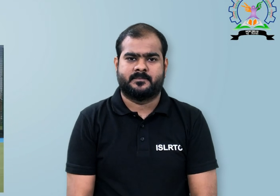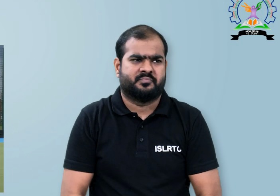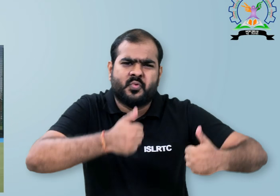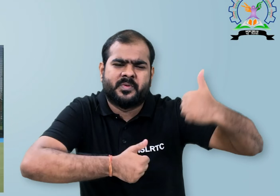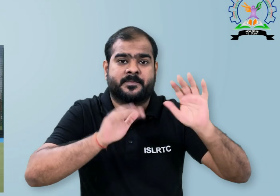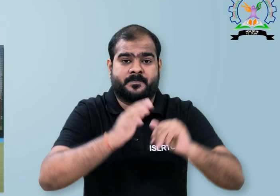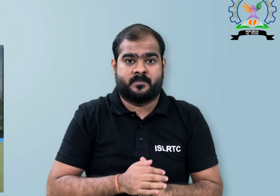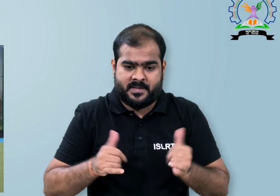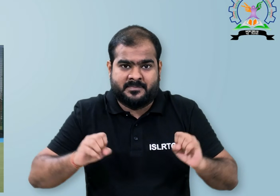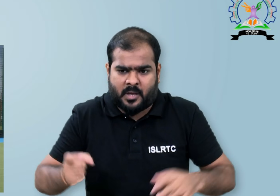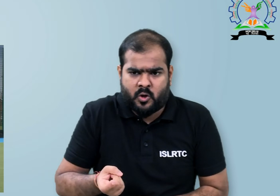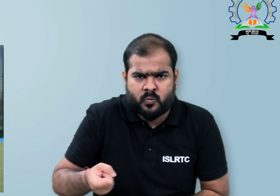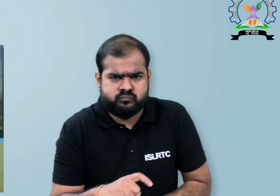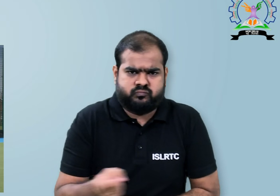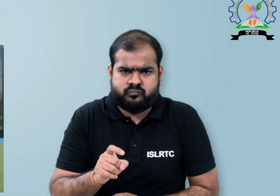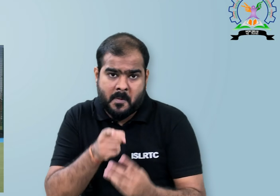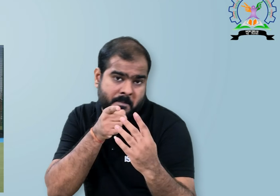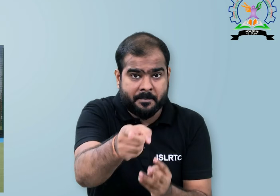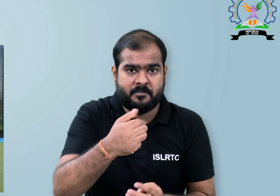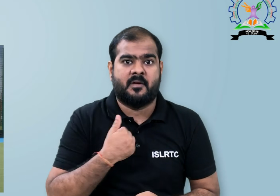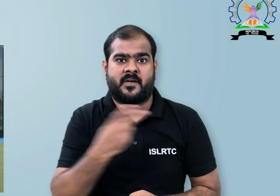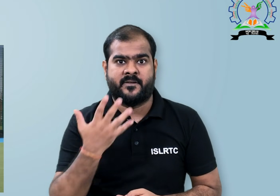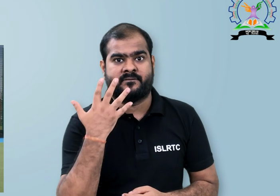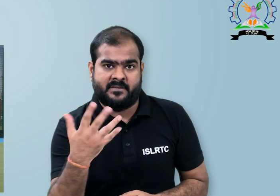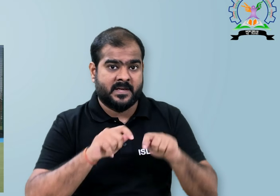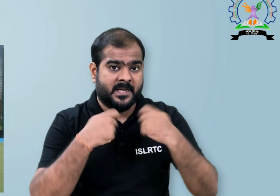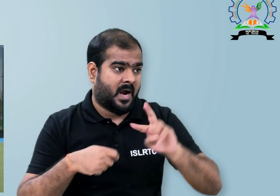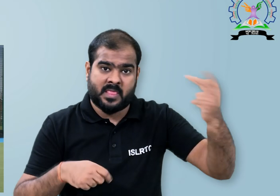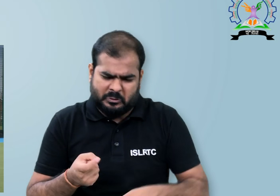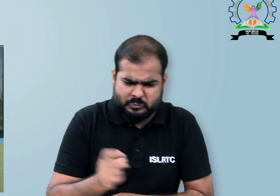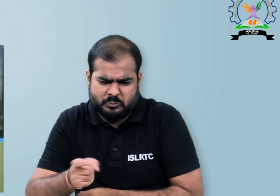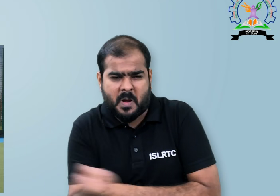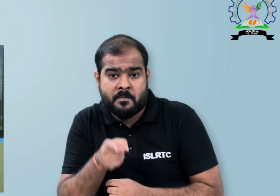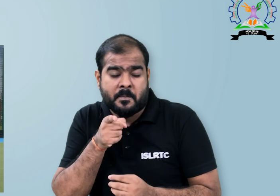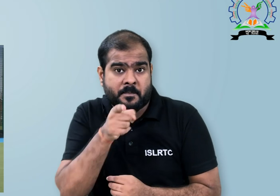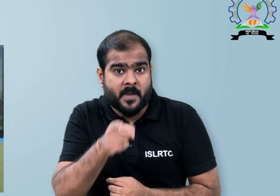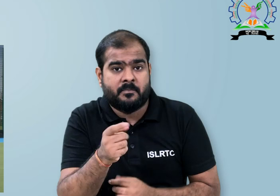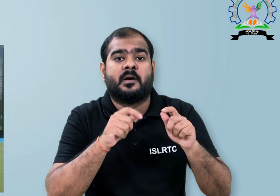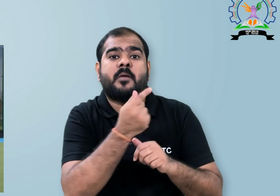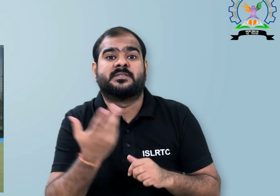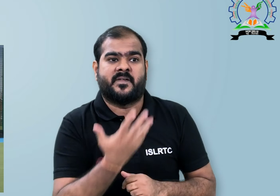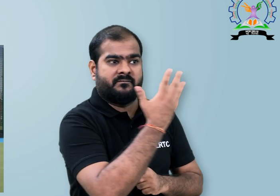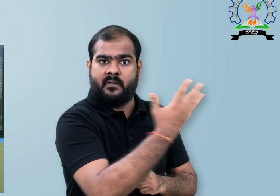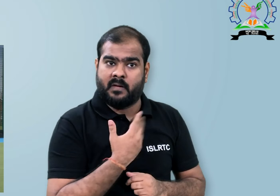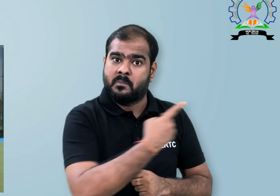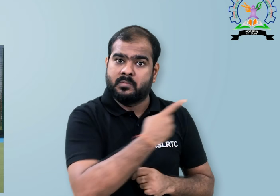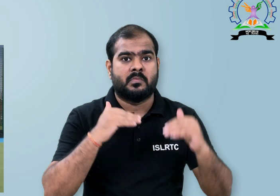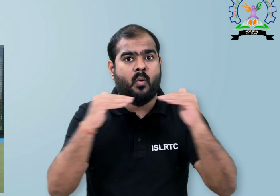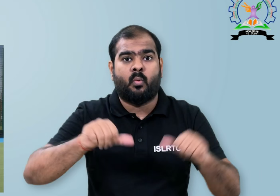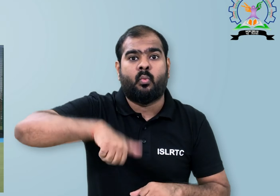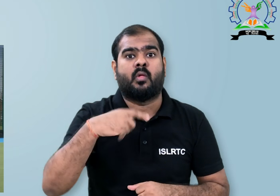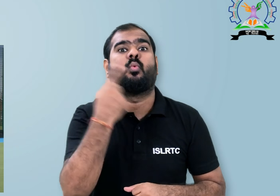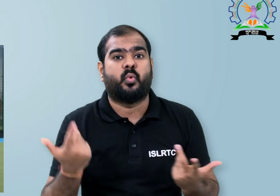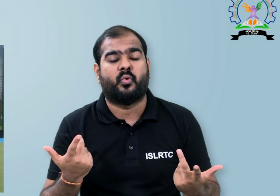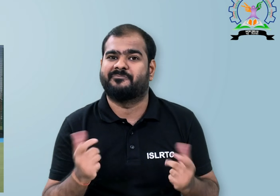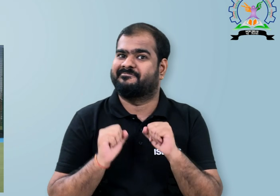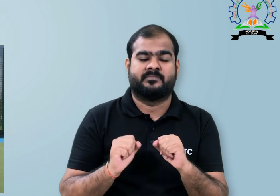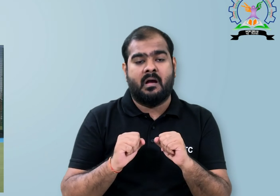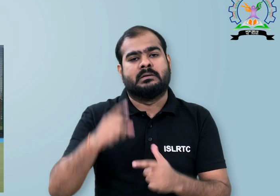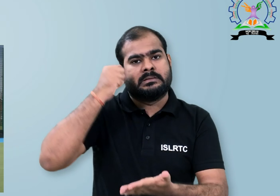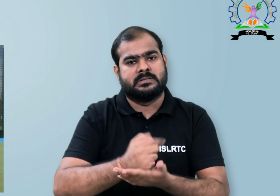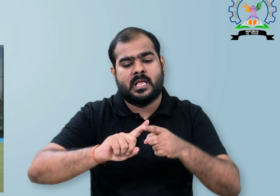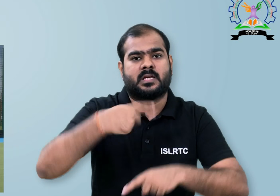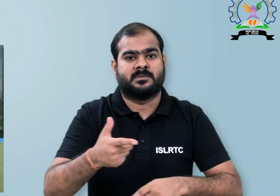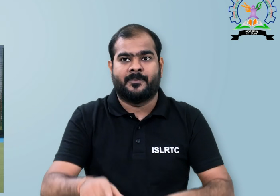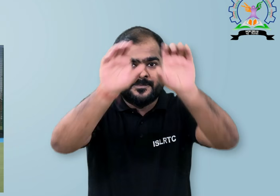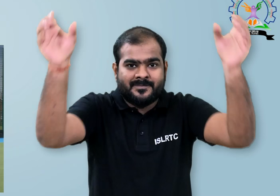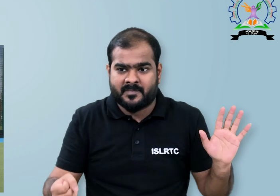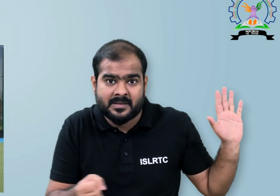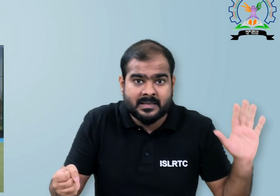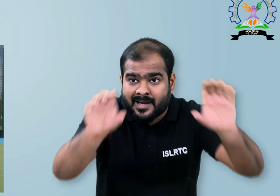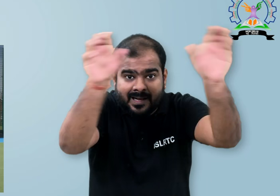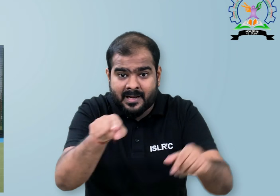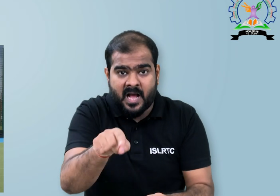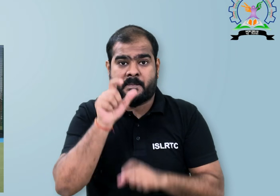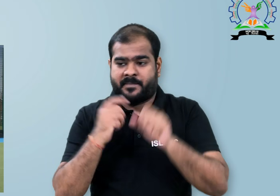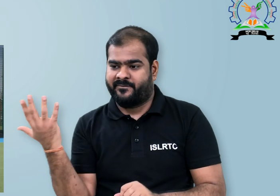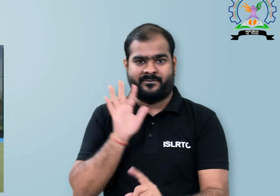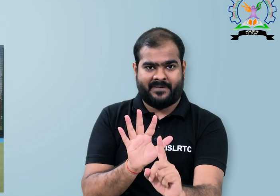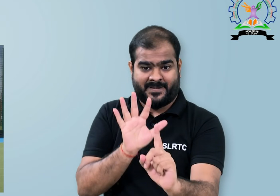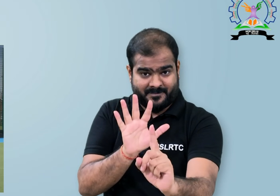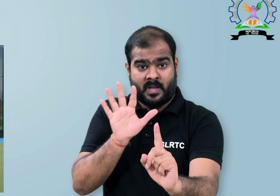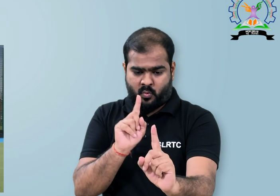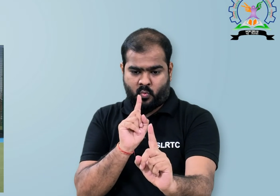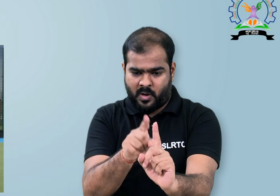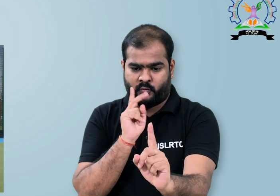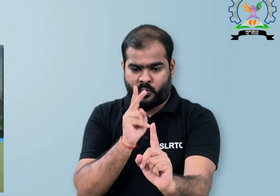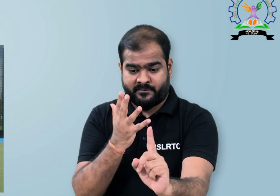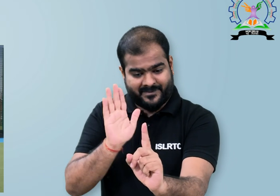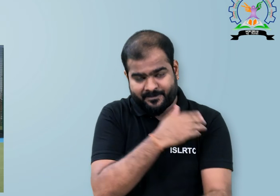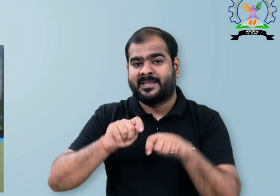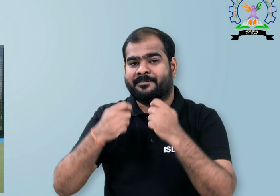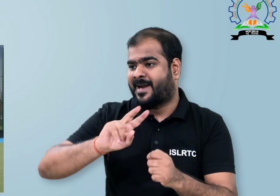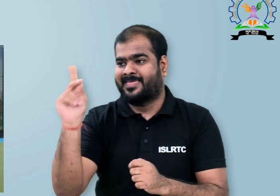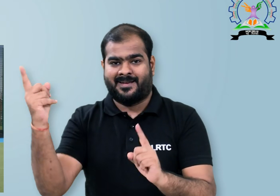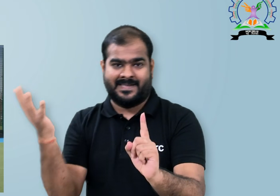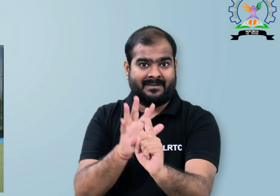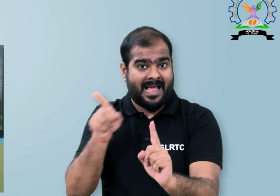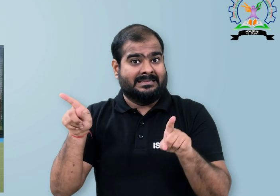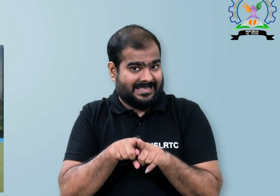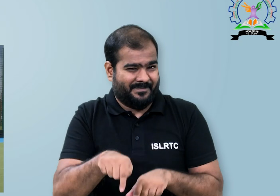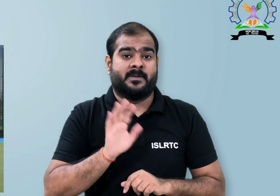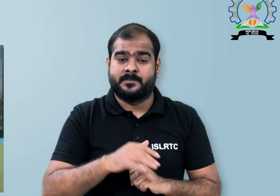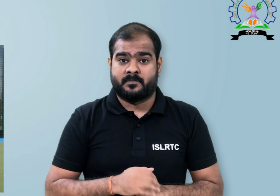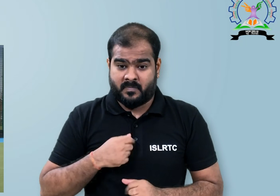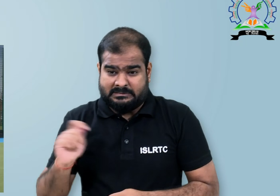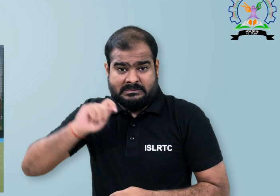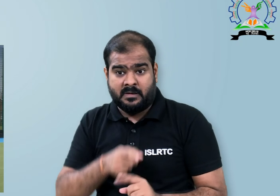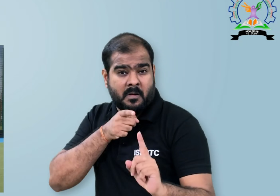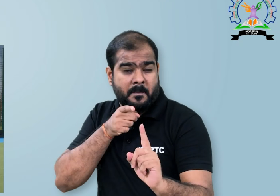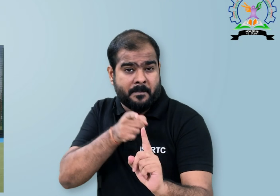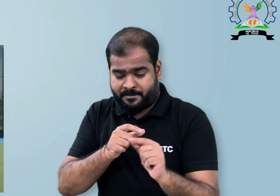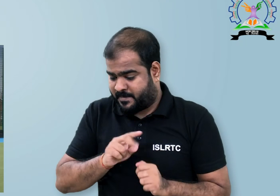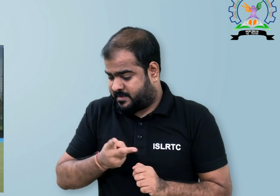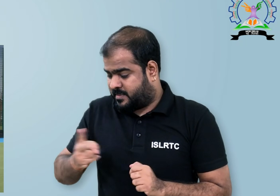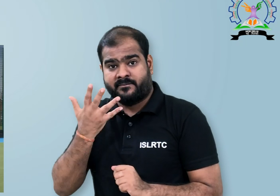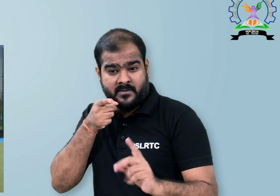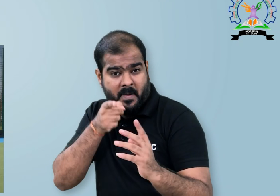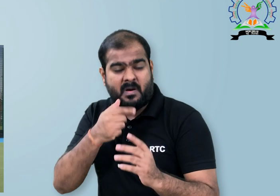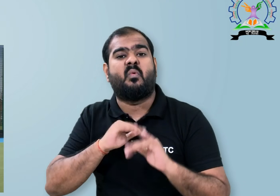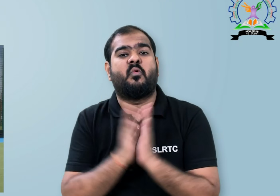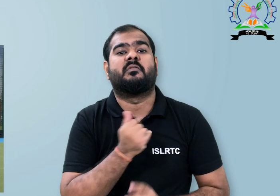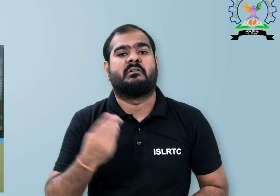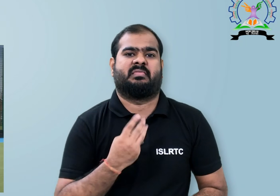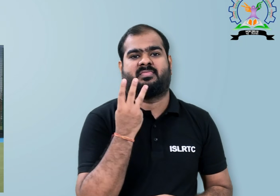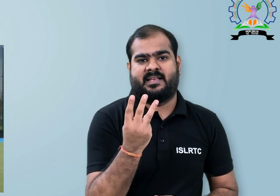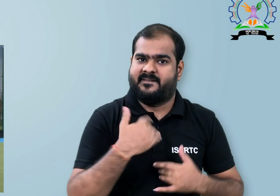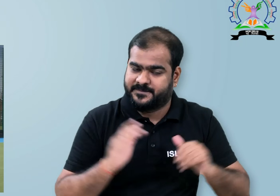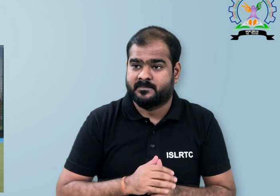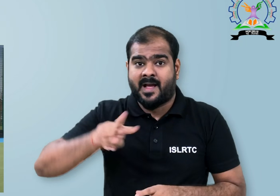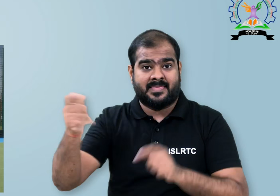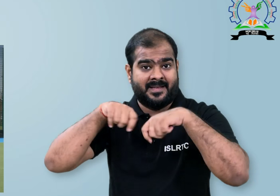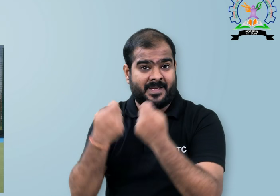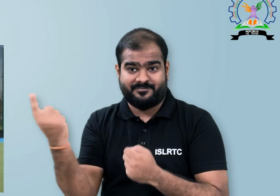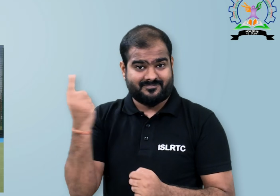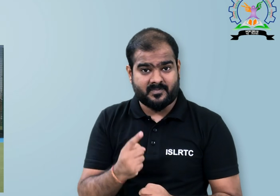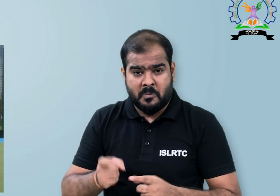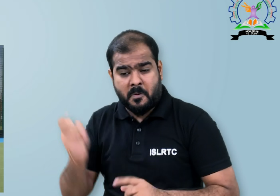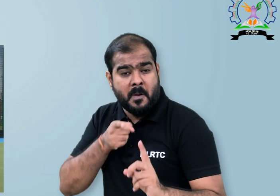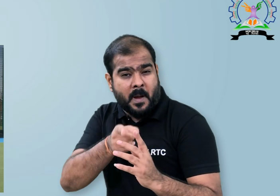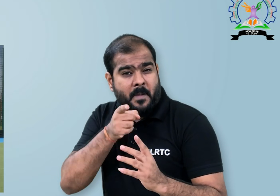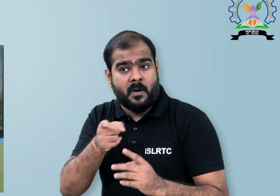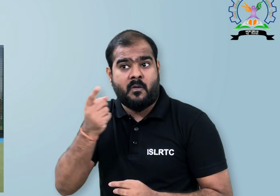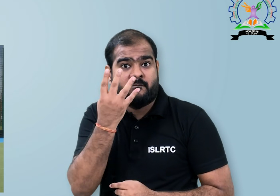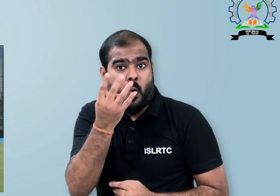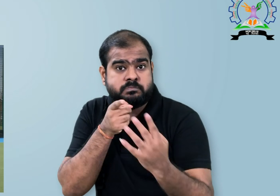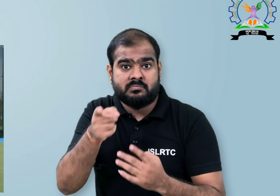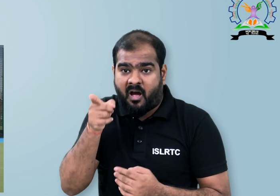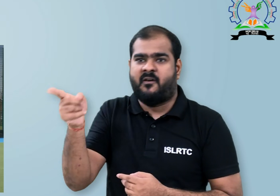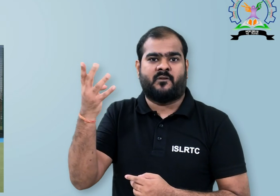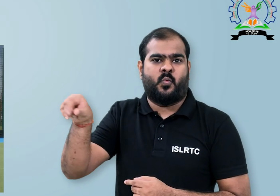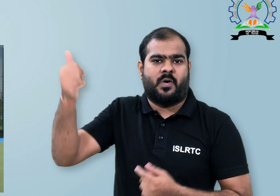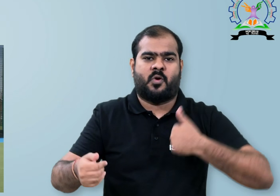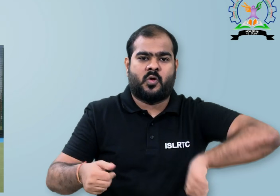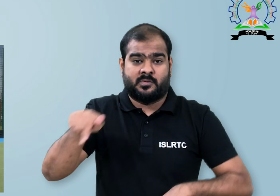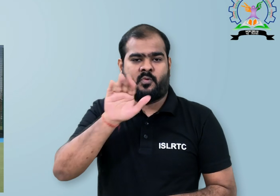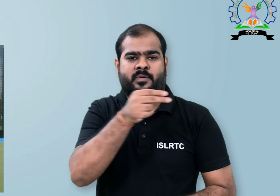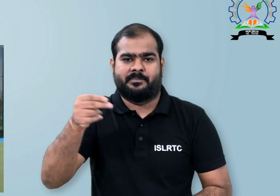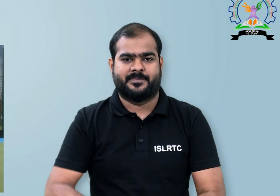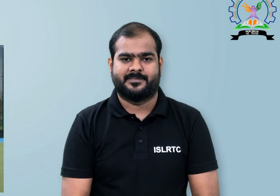Tie breaker: A method used to determine a winner in the event of a tie, often involving penalty strokes or shootouts.